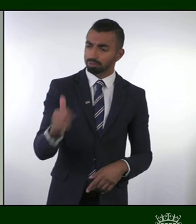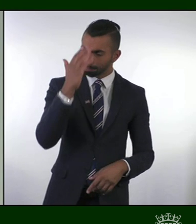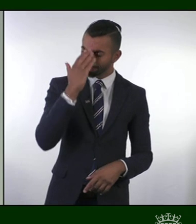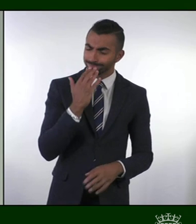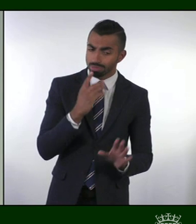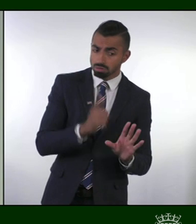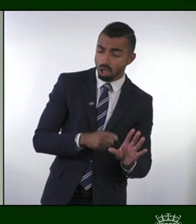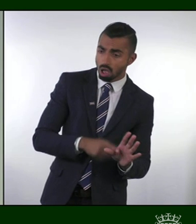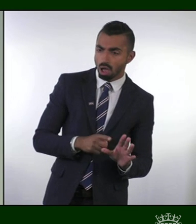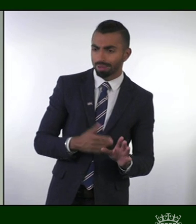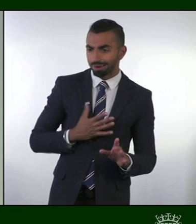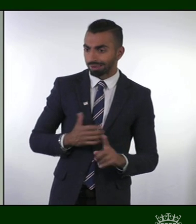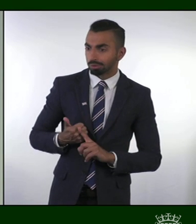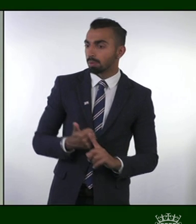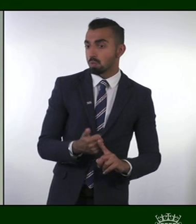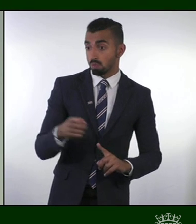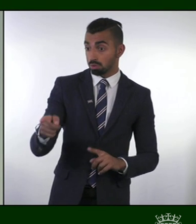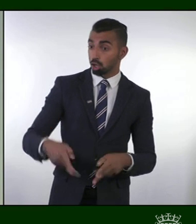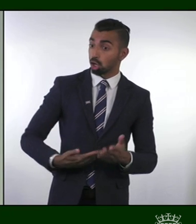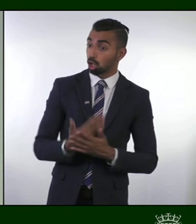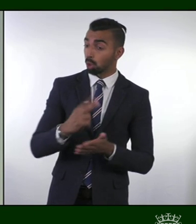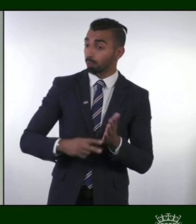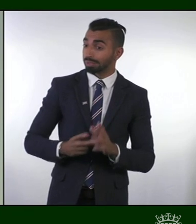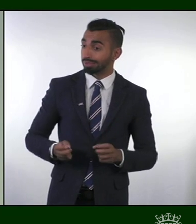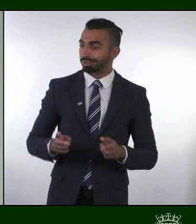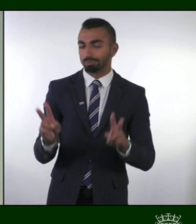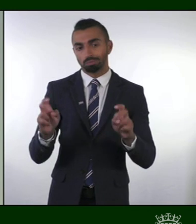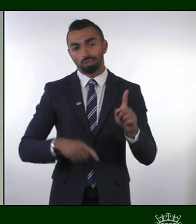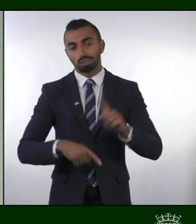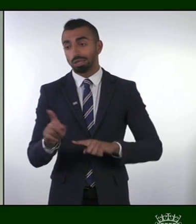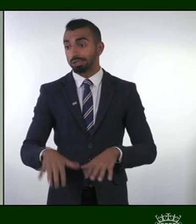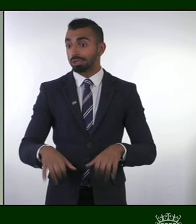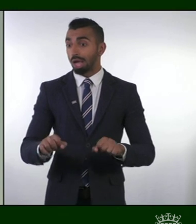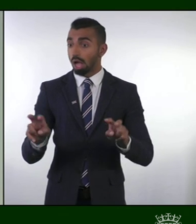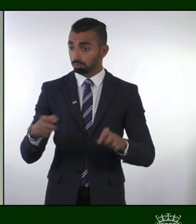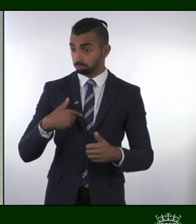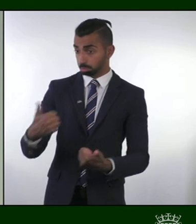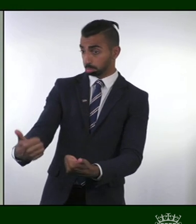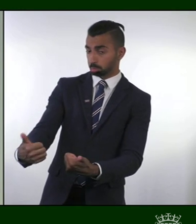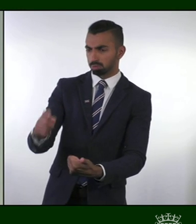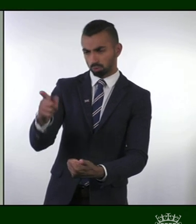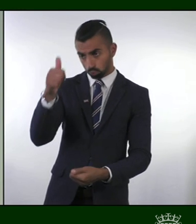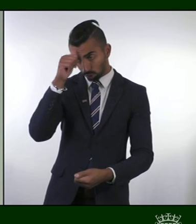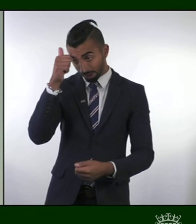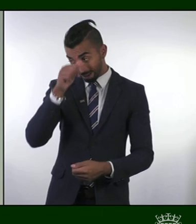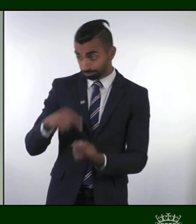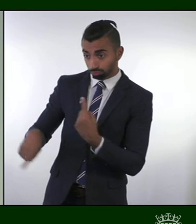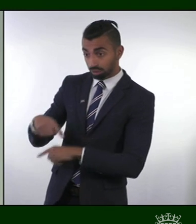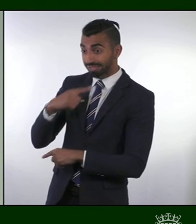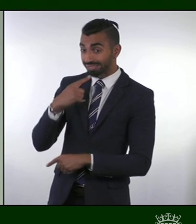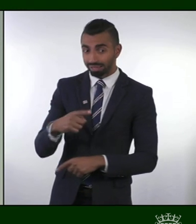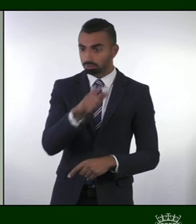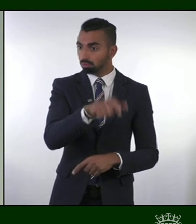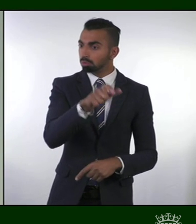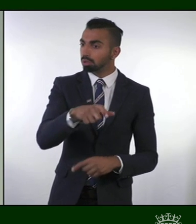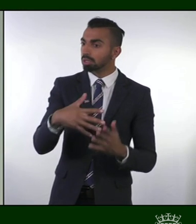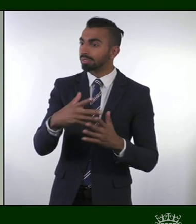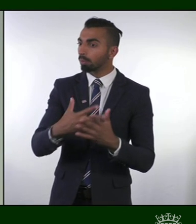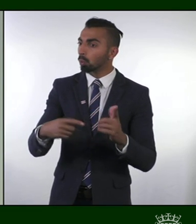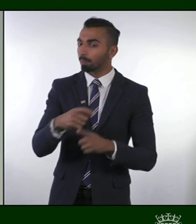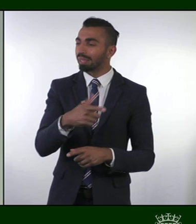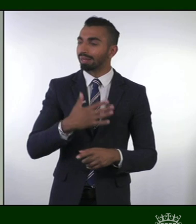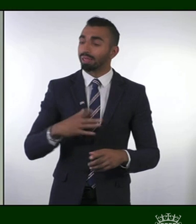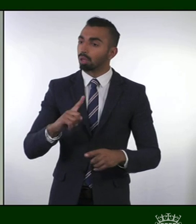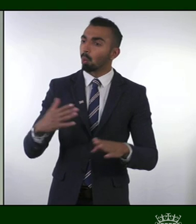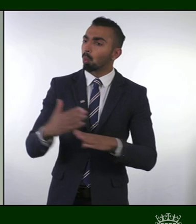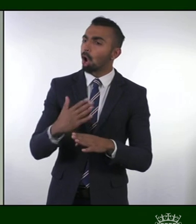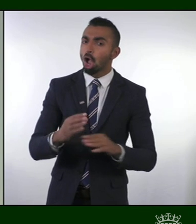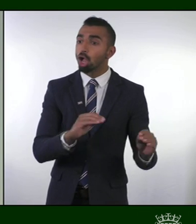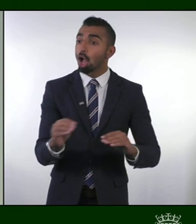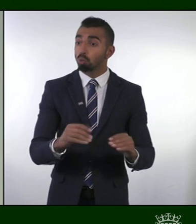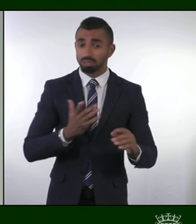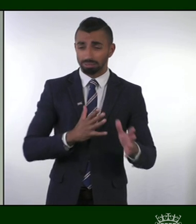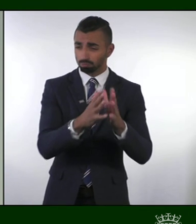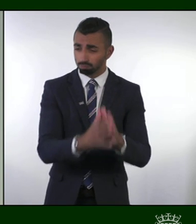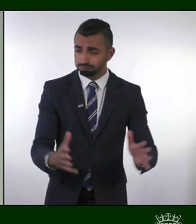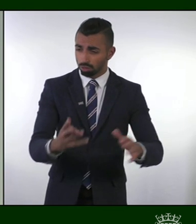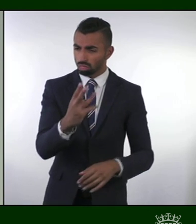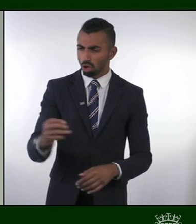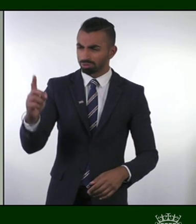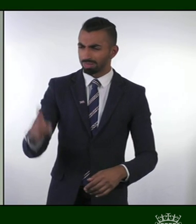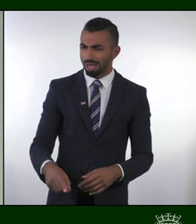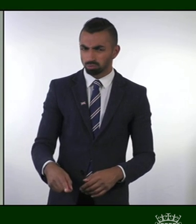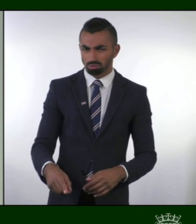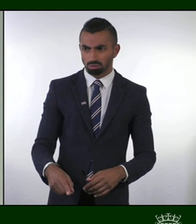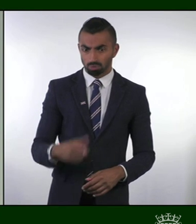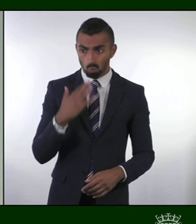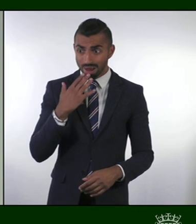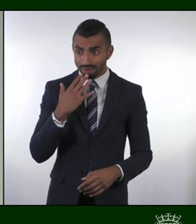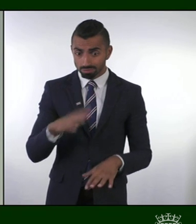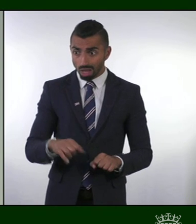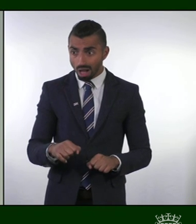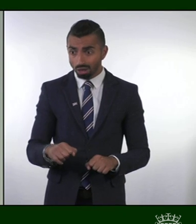However, with experts estimating that over 30,000 work coaches are needed and with unemployment in the sector set to hit a record high in October, the Secretary of State for Work and Pensions expects 4,500 new work coaches to be in place by then.